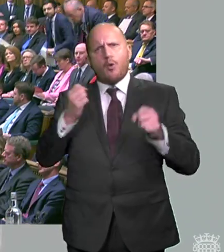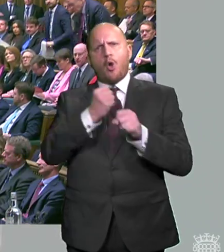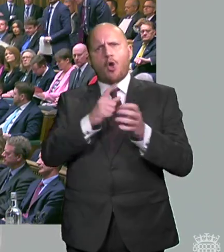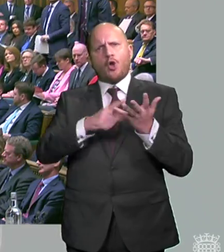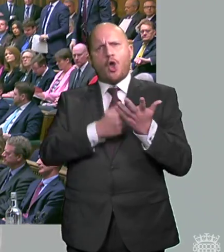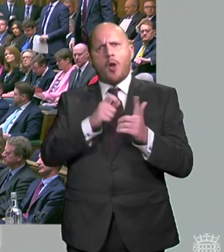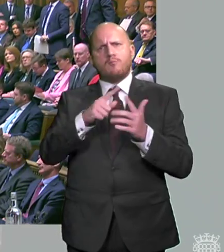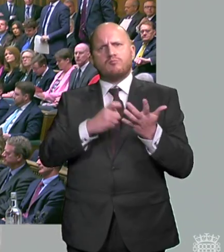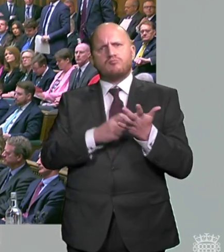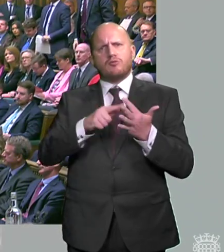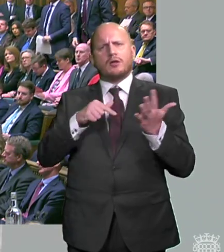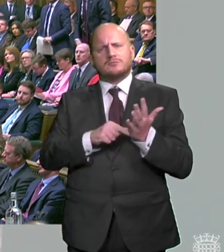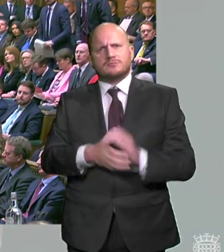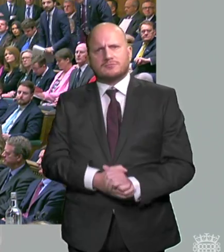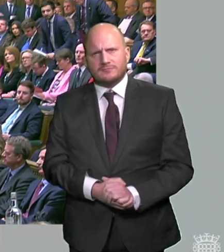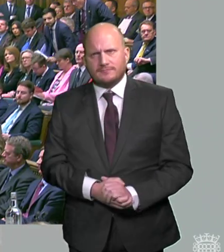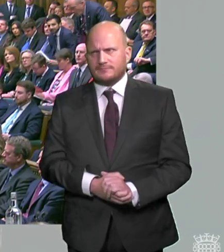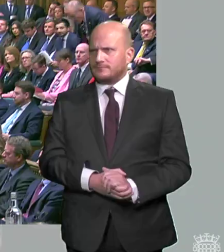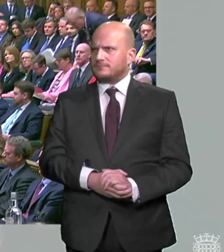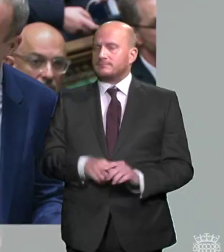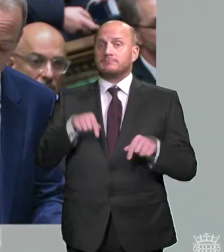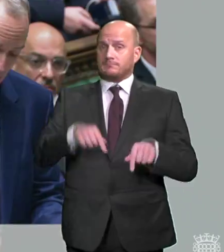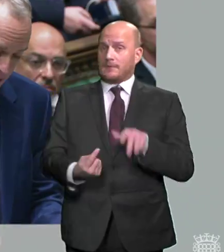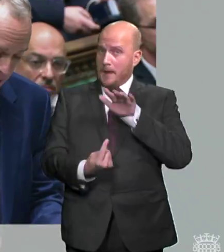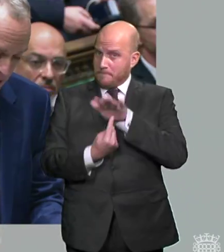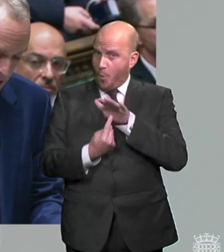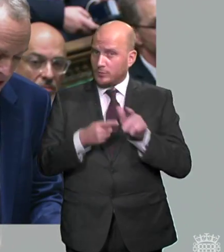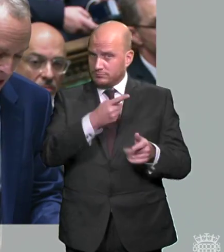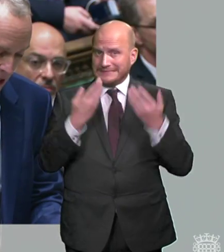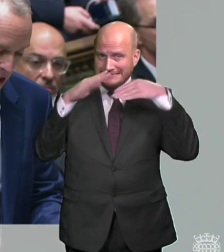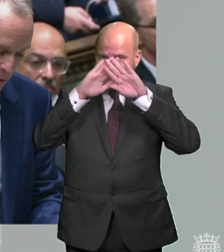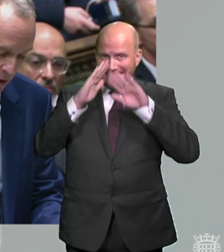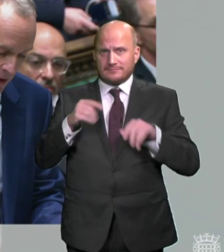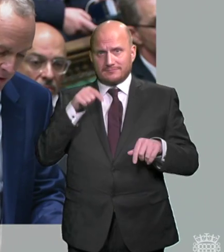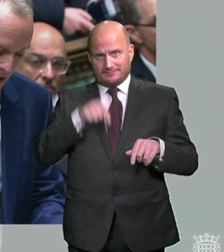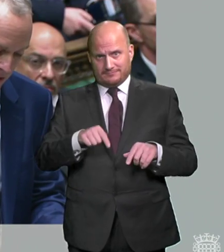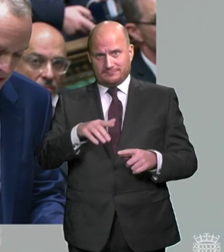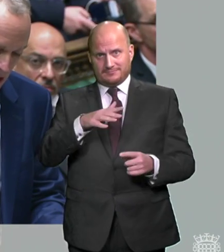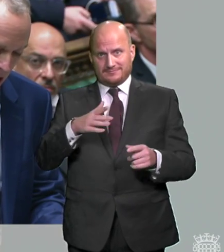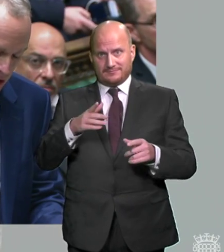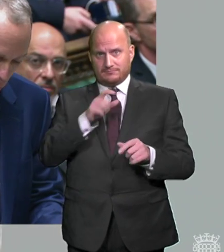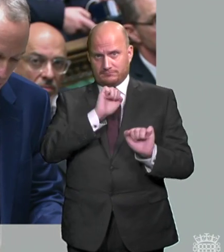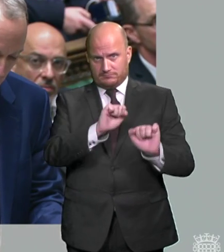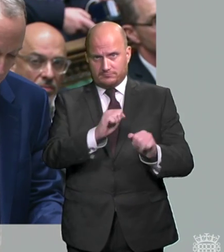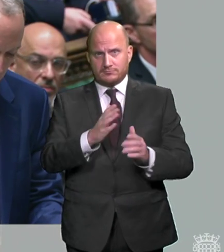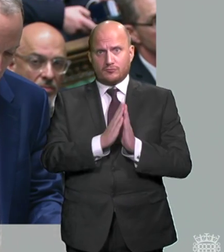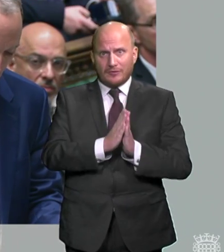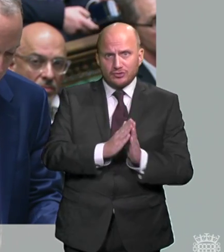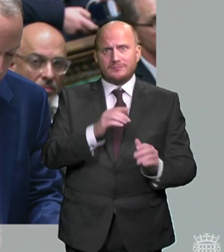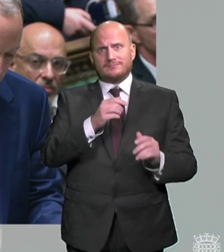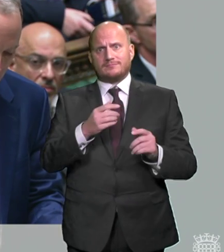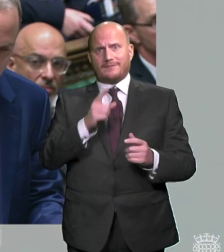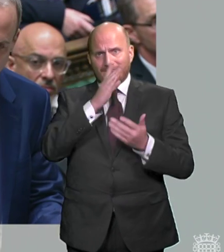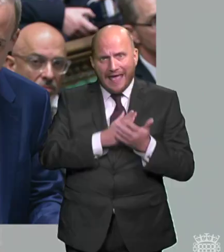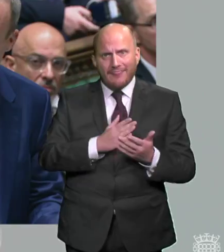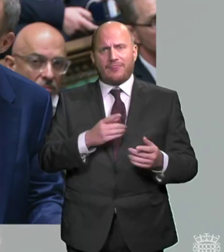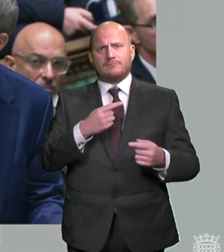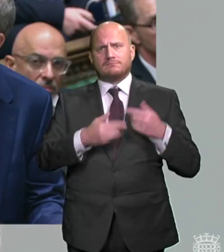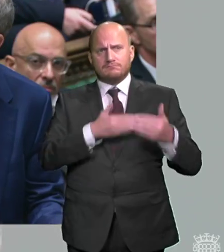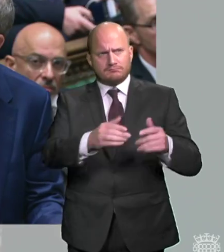I thank my honourable Friend. At this important time of year for the Sikh community and the Sikh faith, I join her in what she has said.